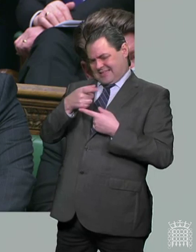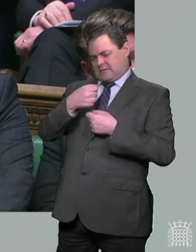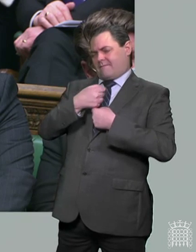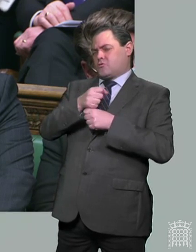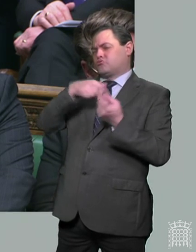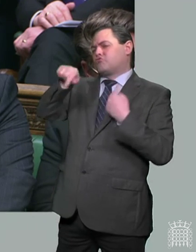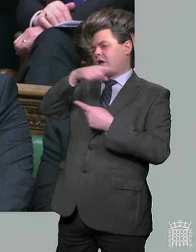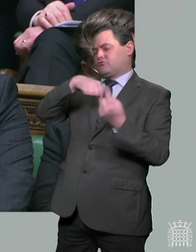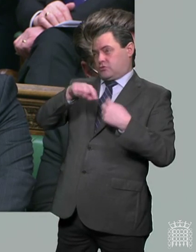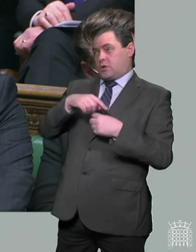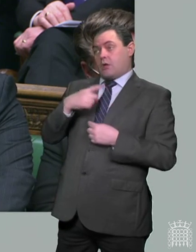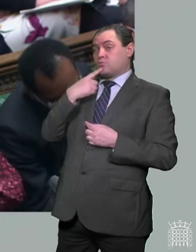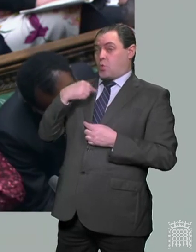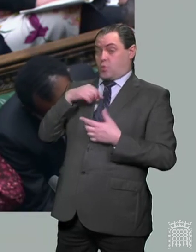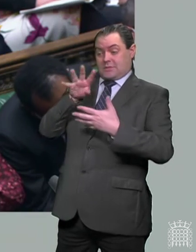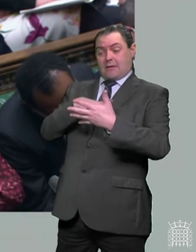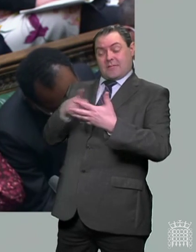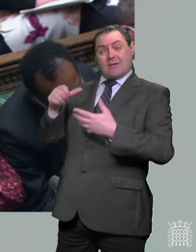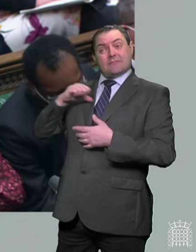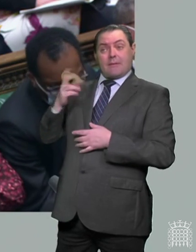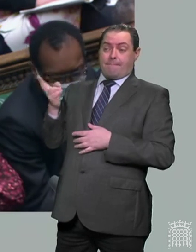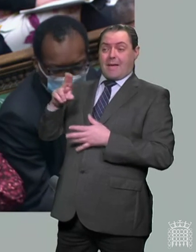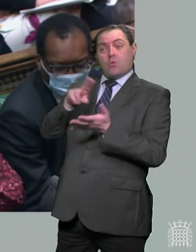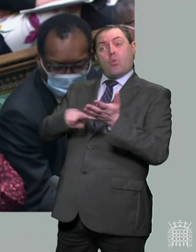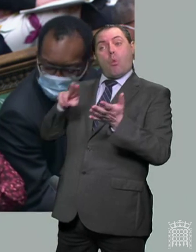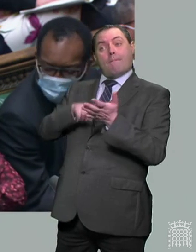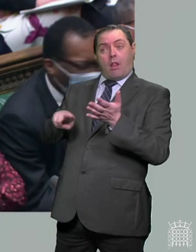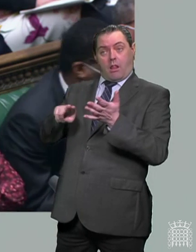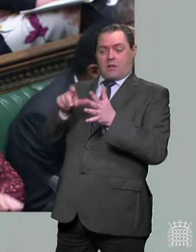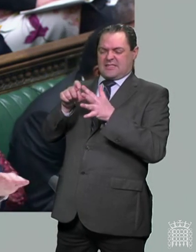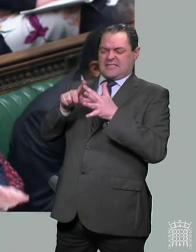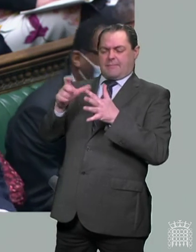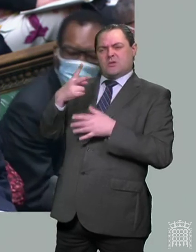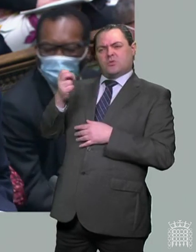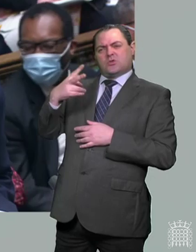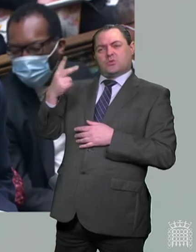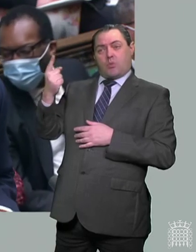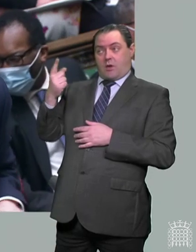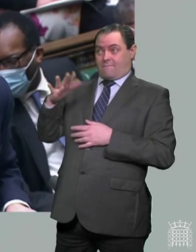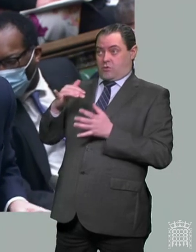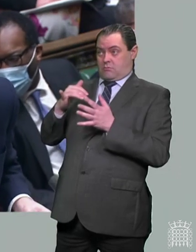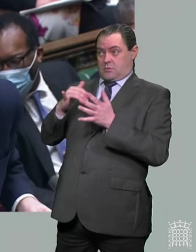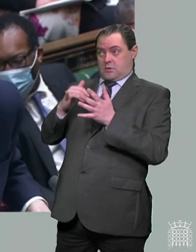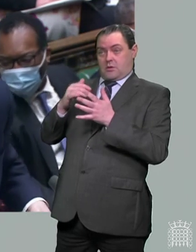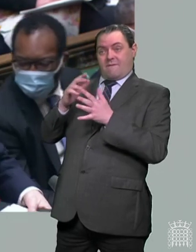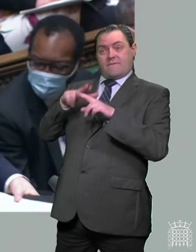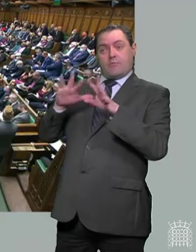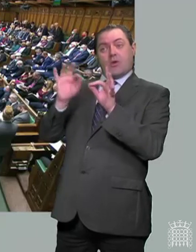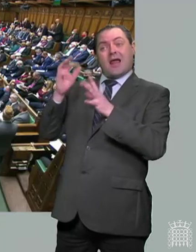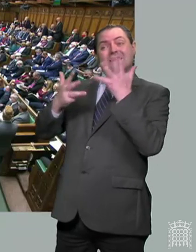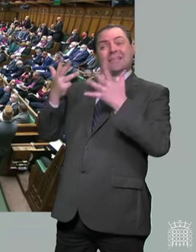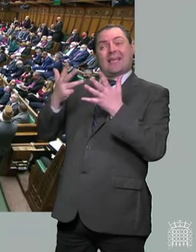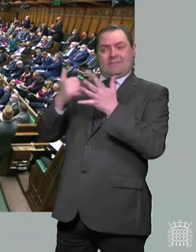I am told that the timetable is expected to return to December 2021 levels from Saturday 19 February.